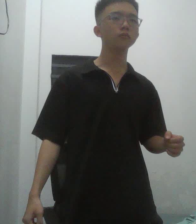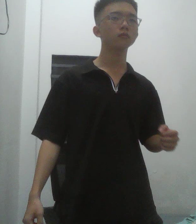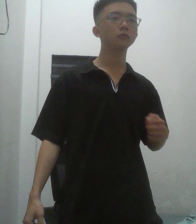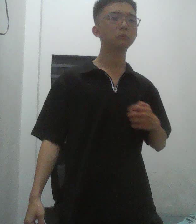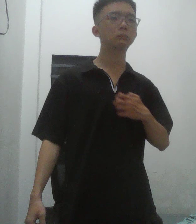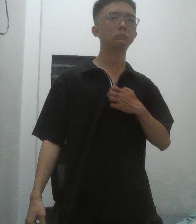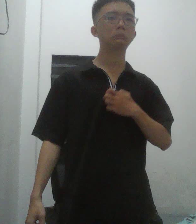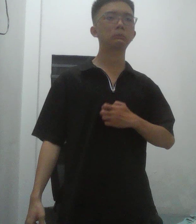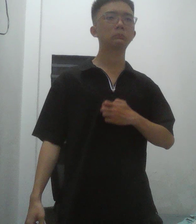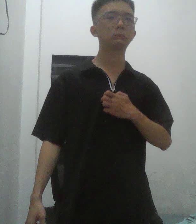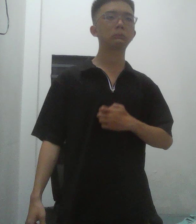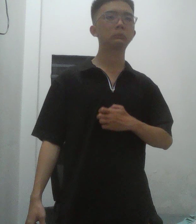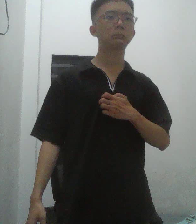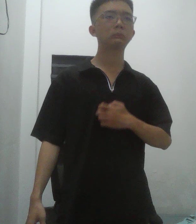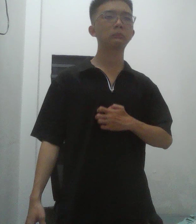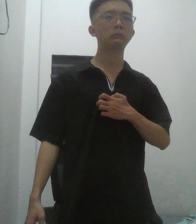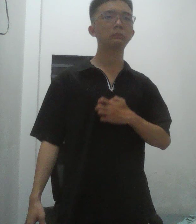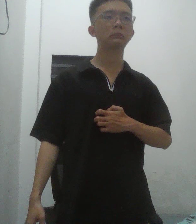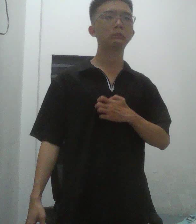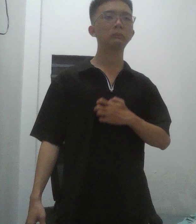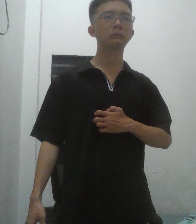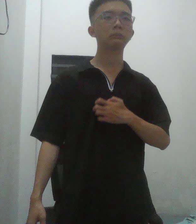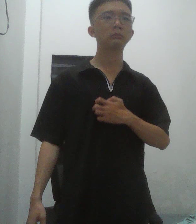ghen